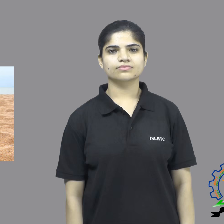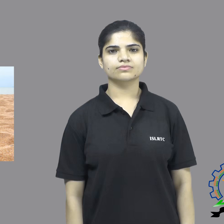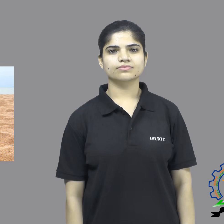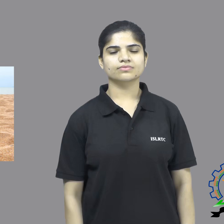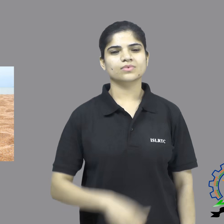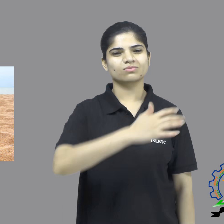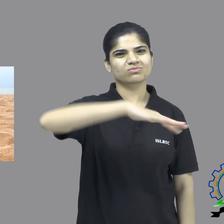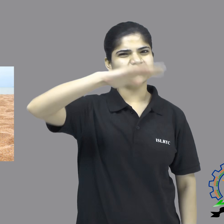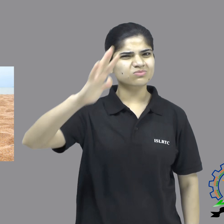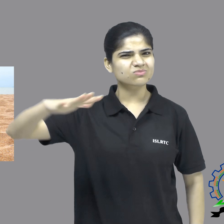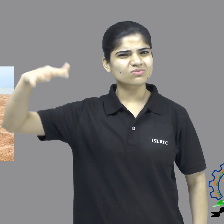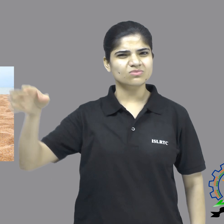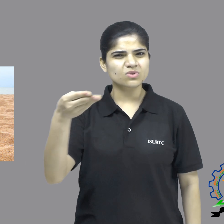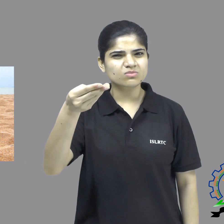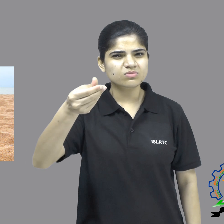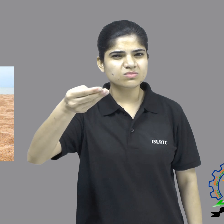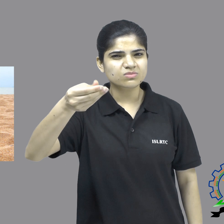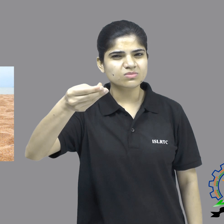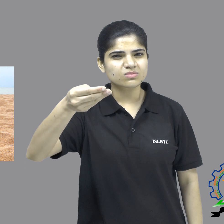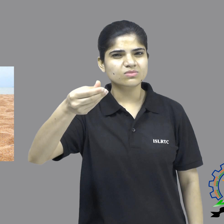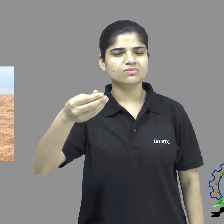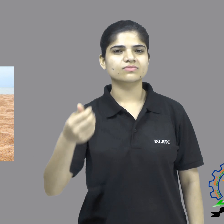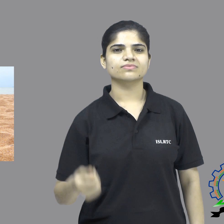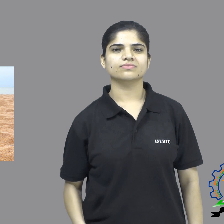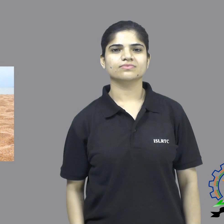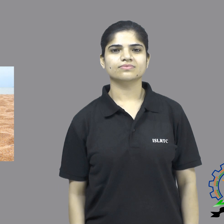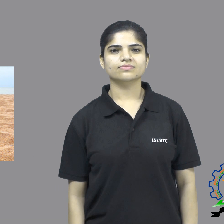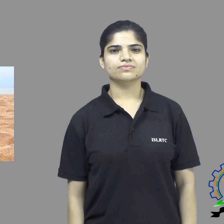Sand